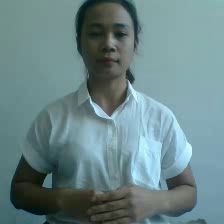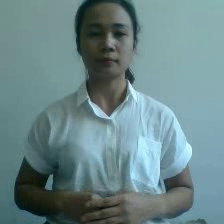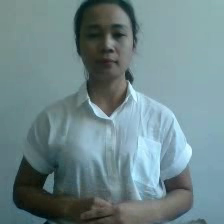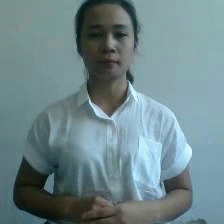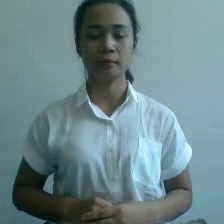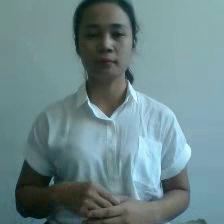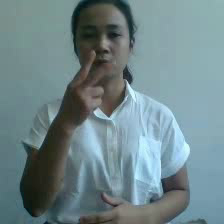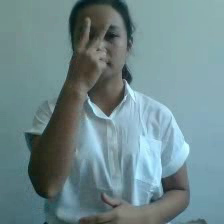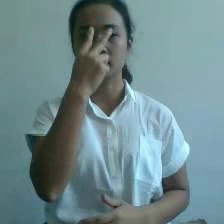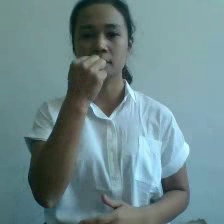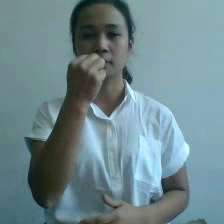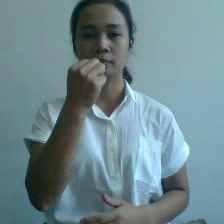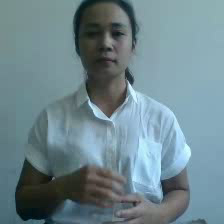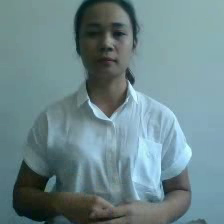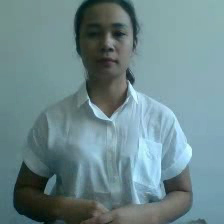Khóc